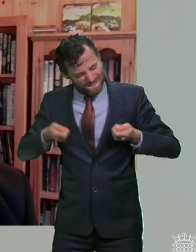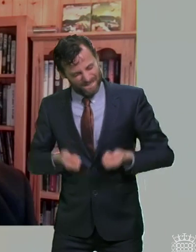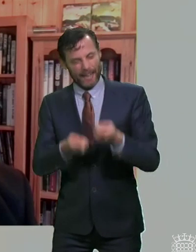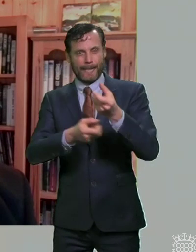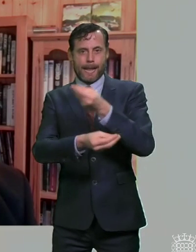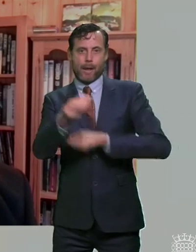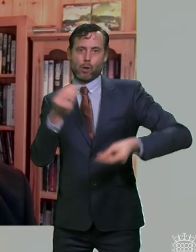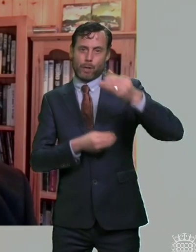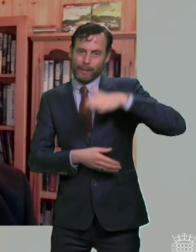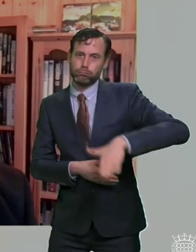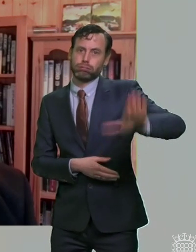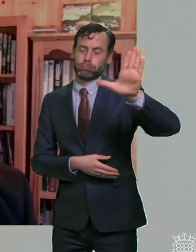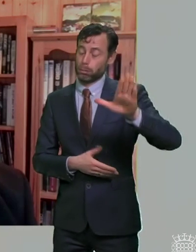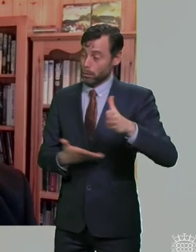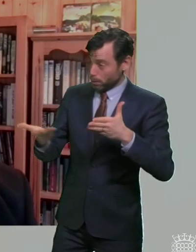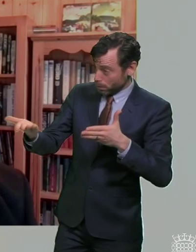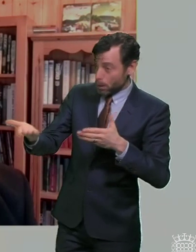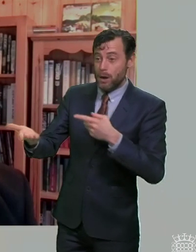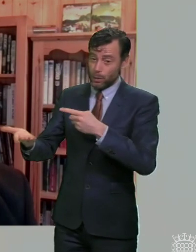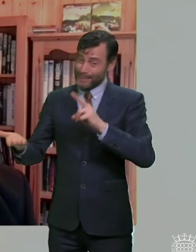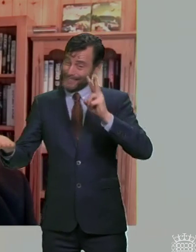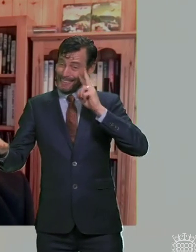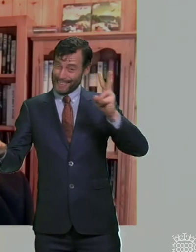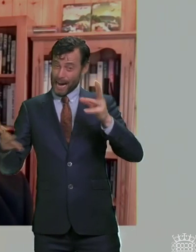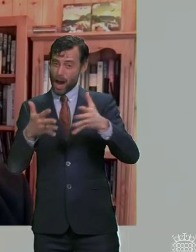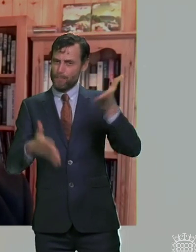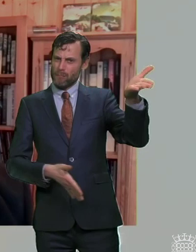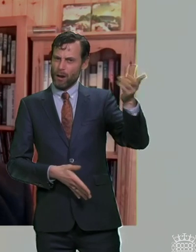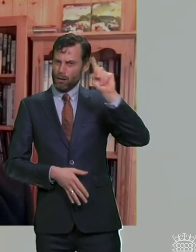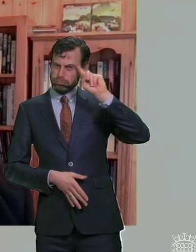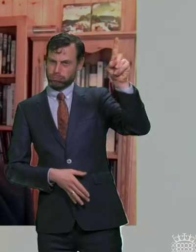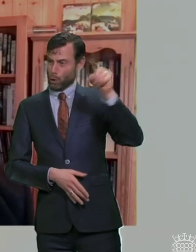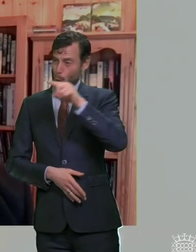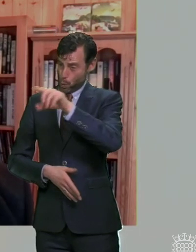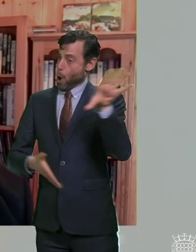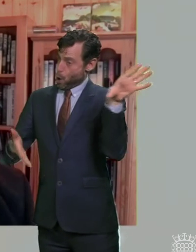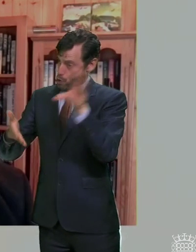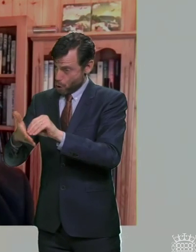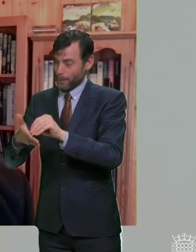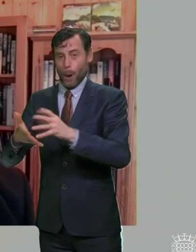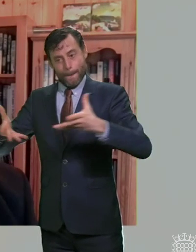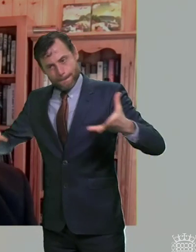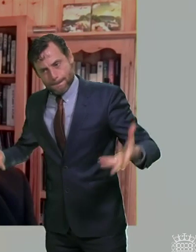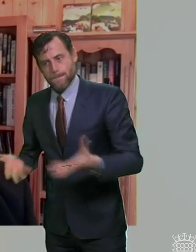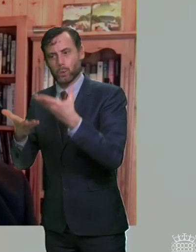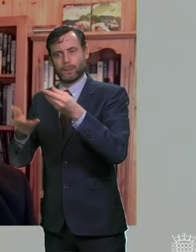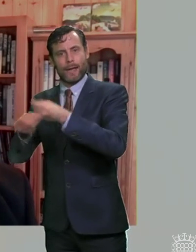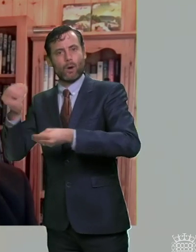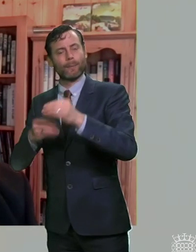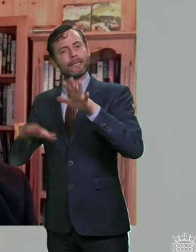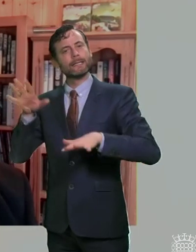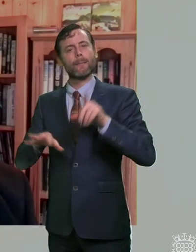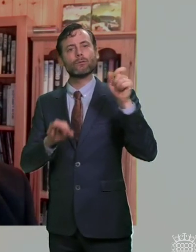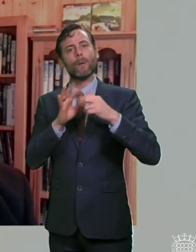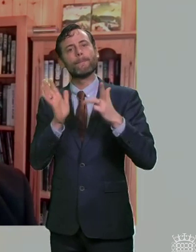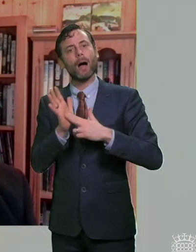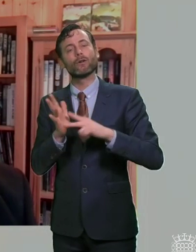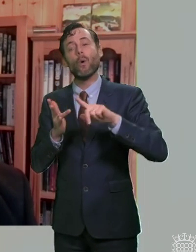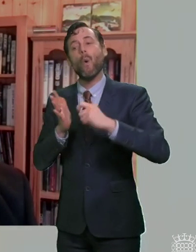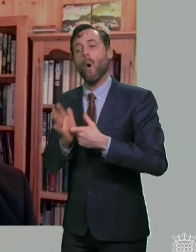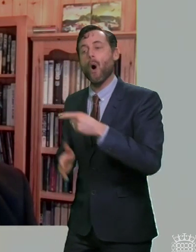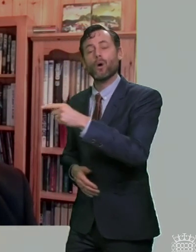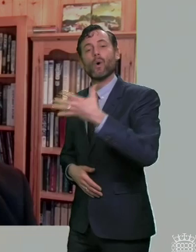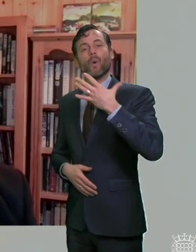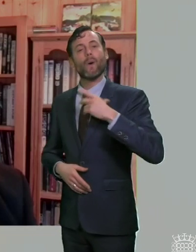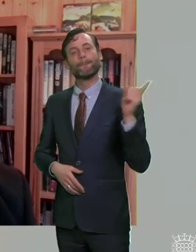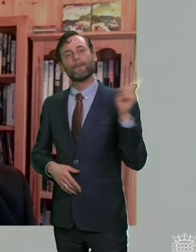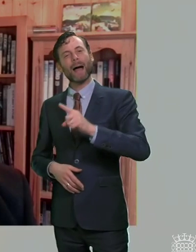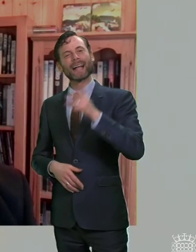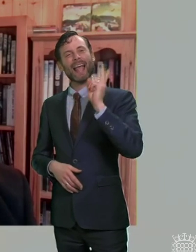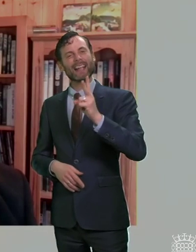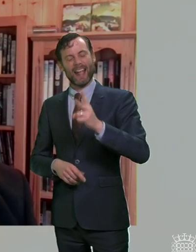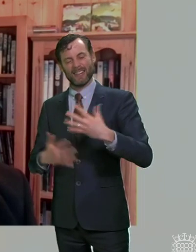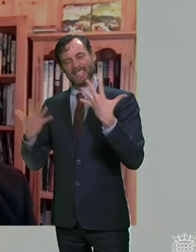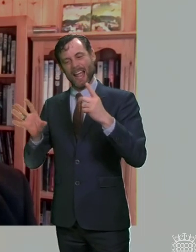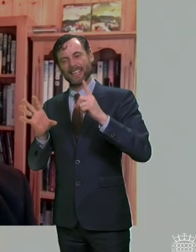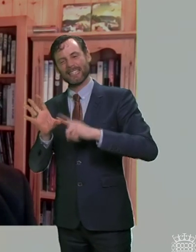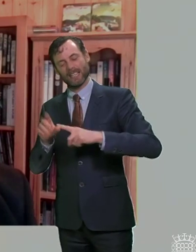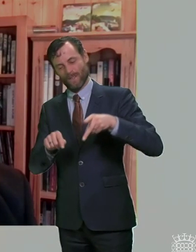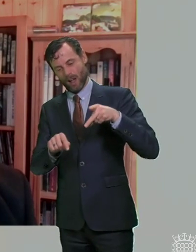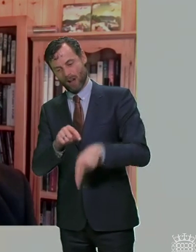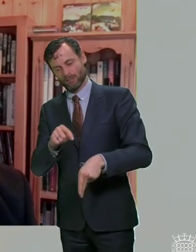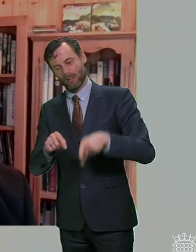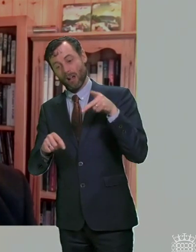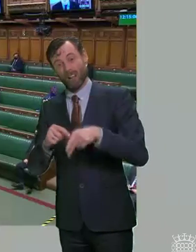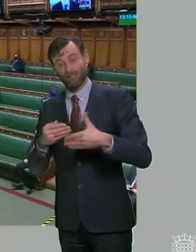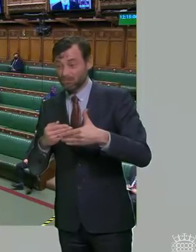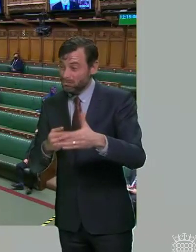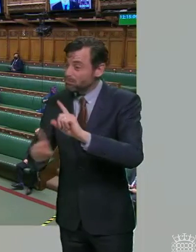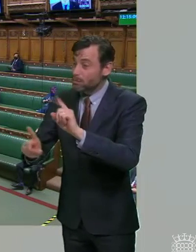Prime Minister, will your Government follow the example of the US and boost the economy like Biden, or is the Tory plan to return to type and impose yet another decade of Tory austerity?